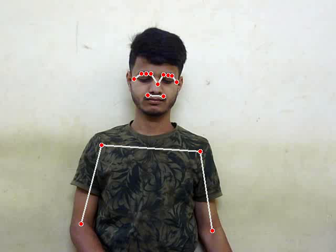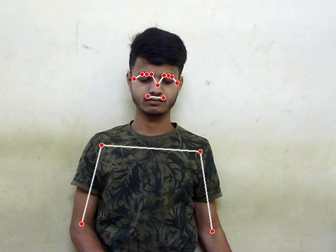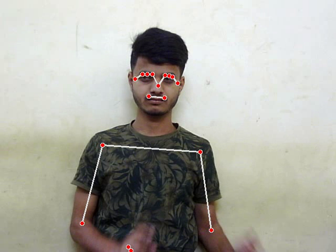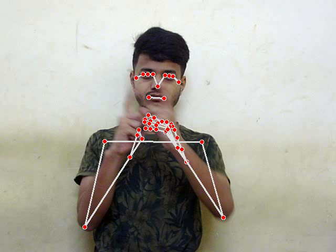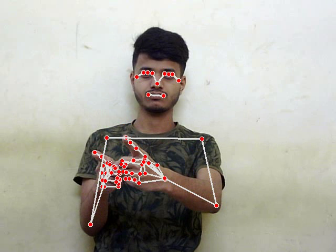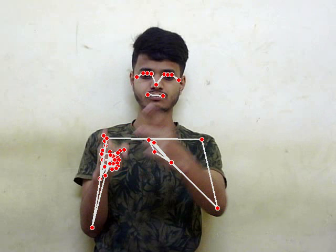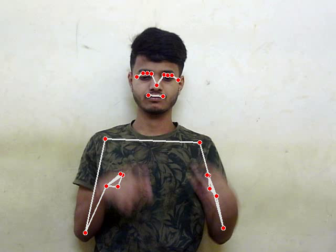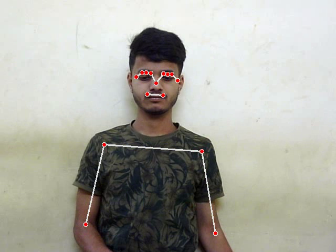go